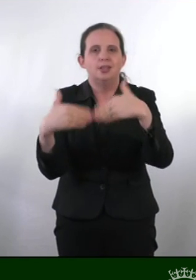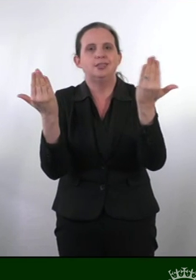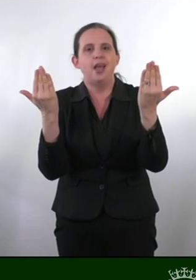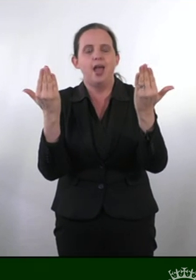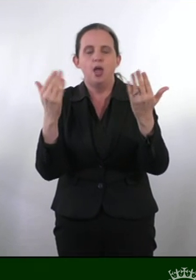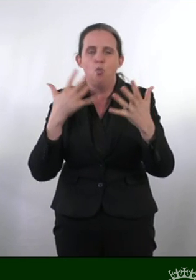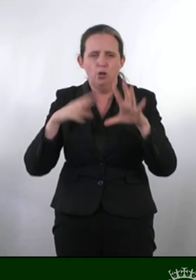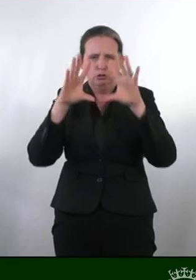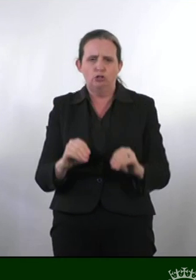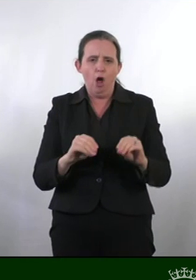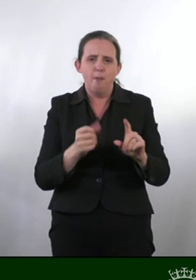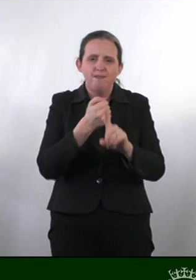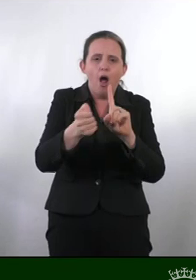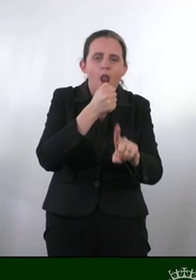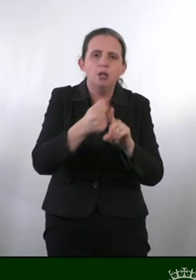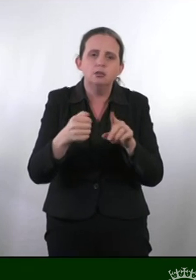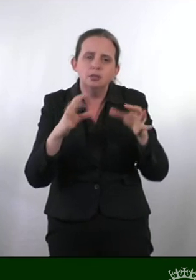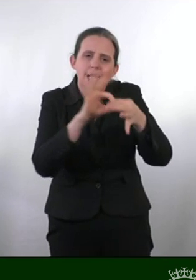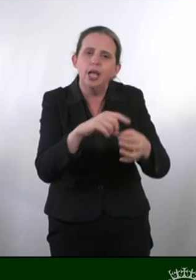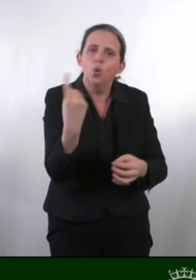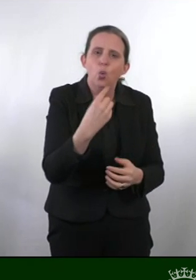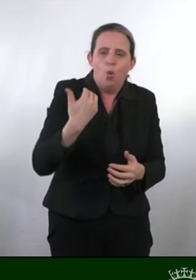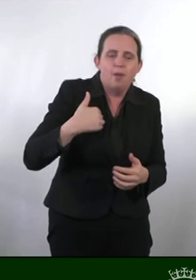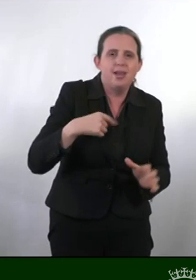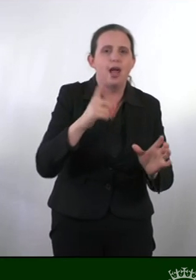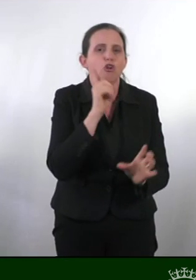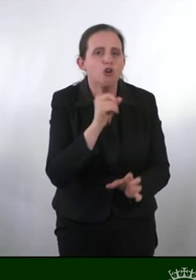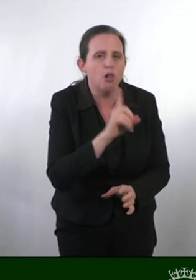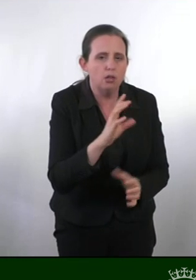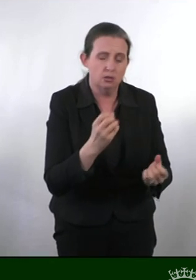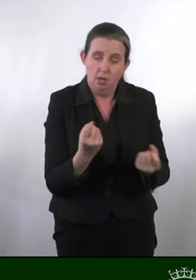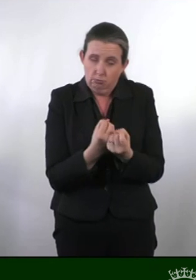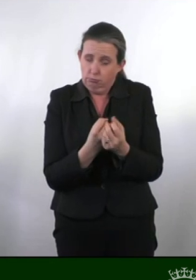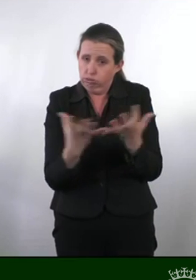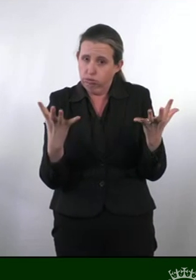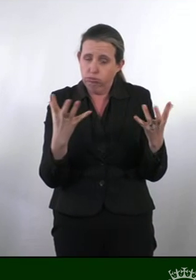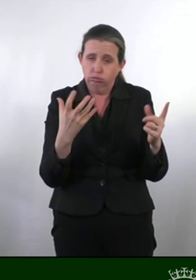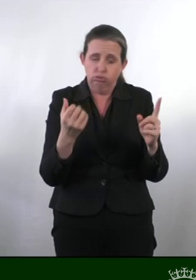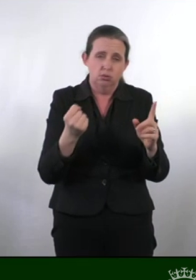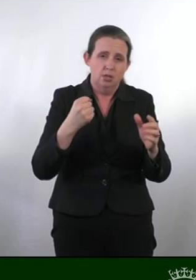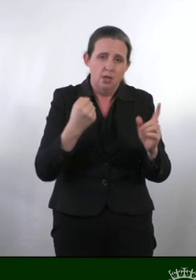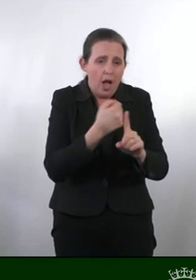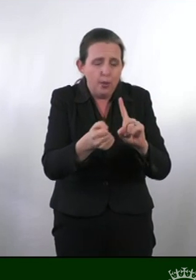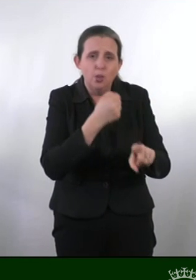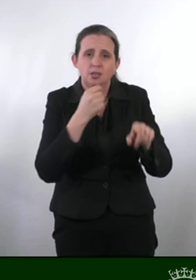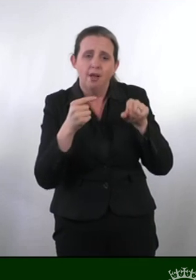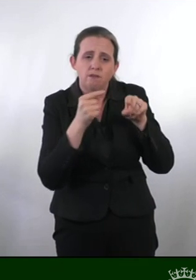It is a shocking statistic; and, sadly, the pandemic has seen a significant increase in domestic abuse.